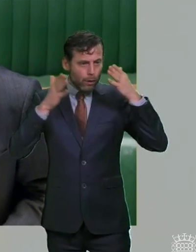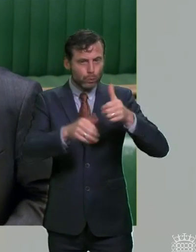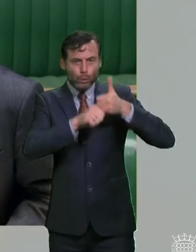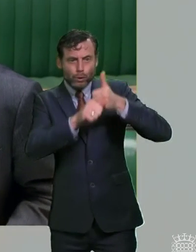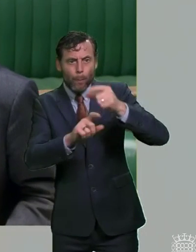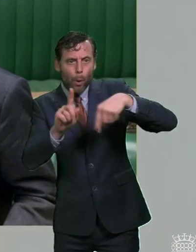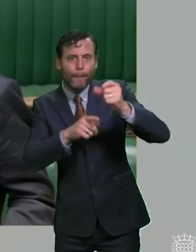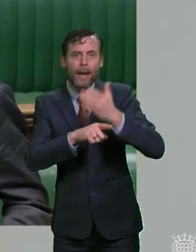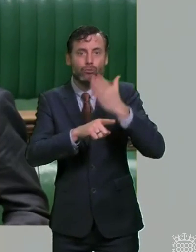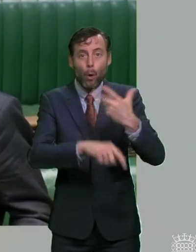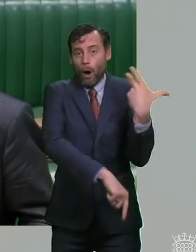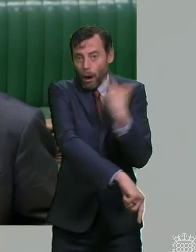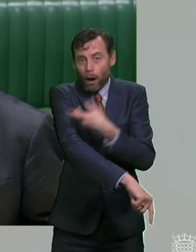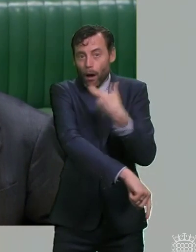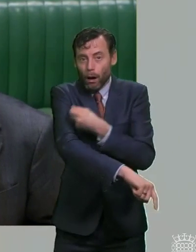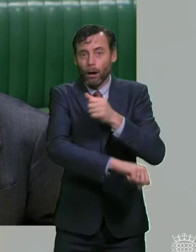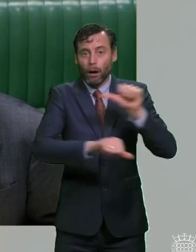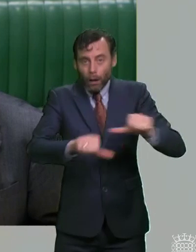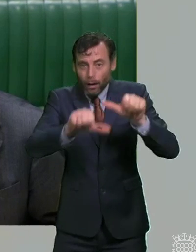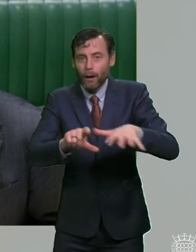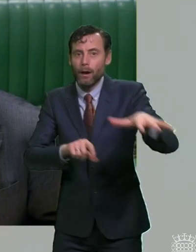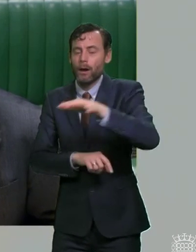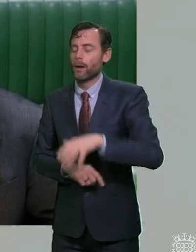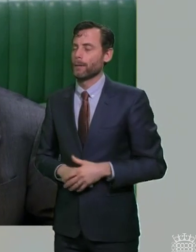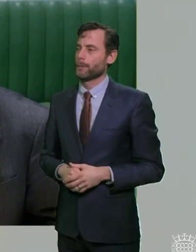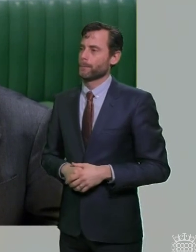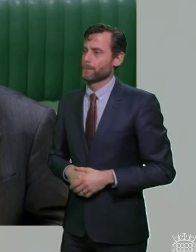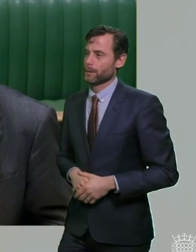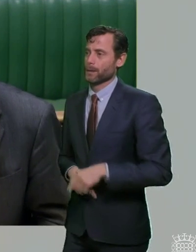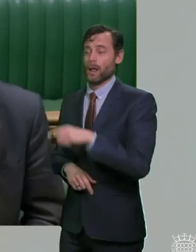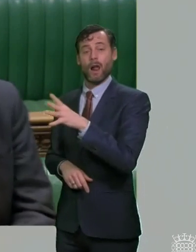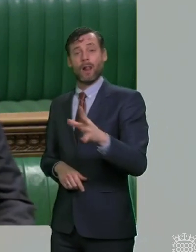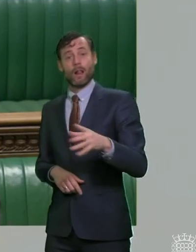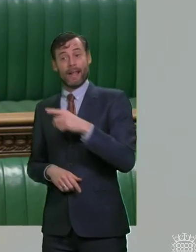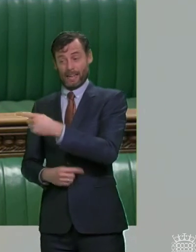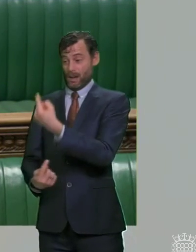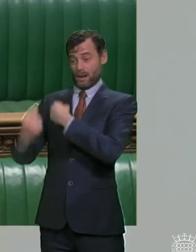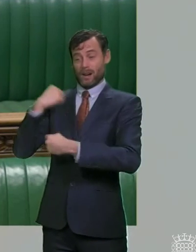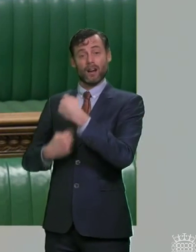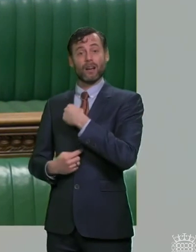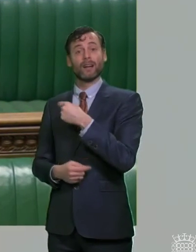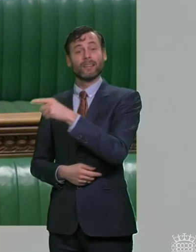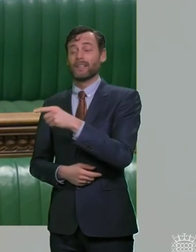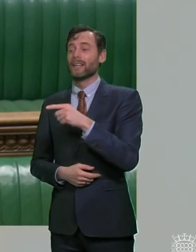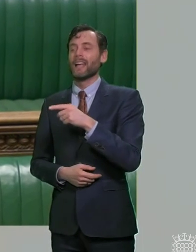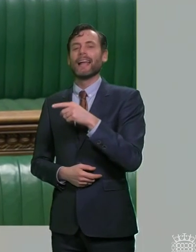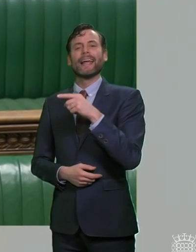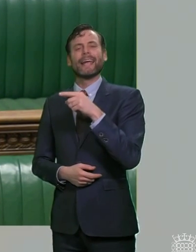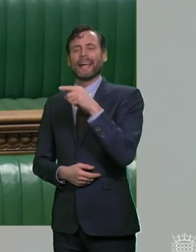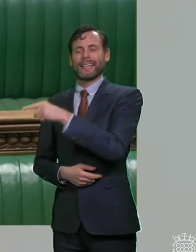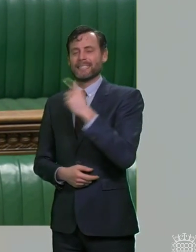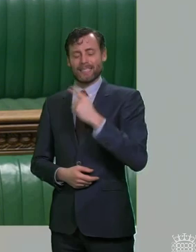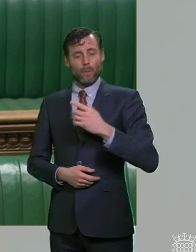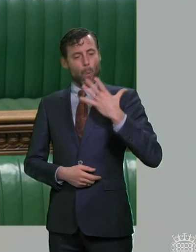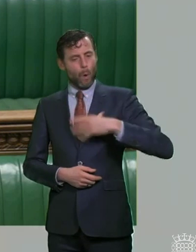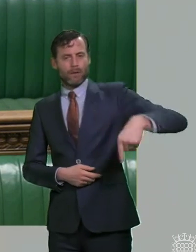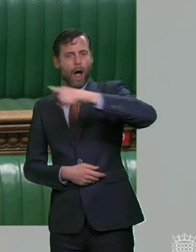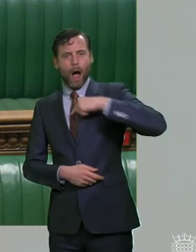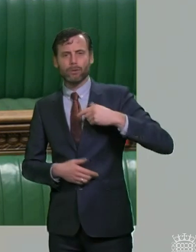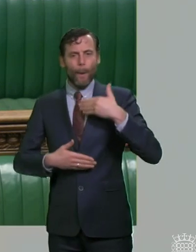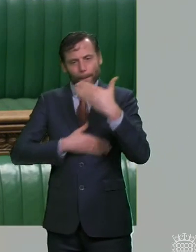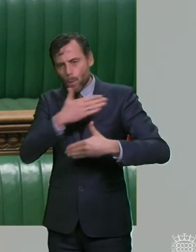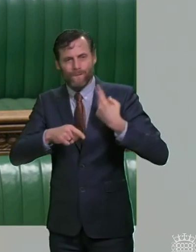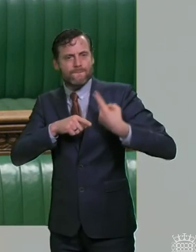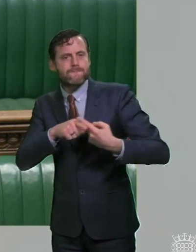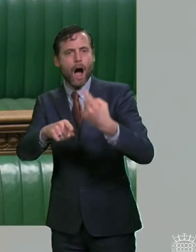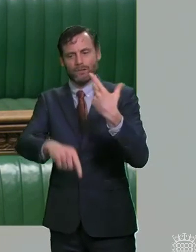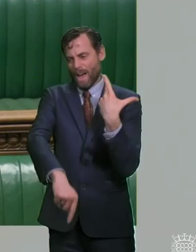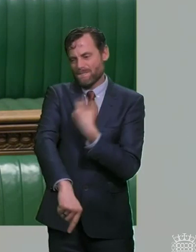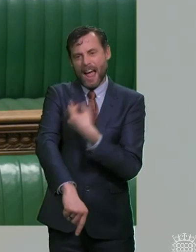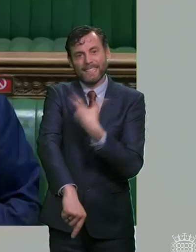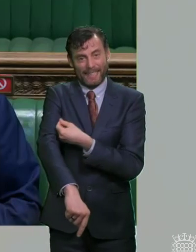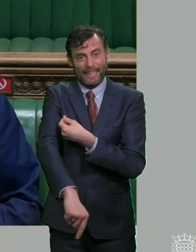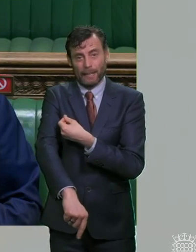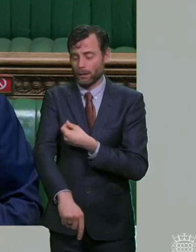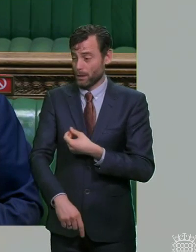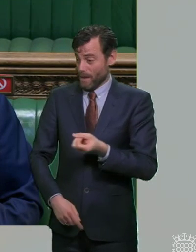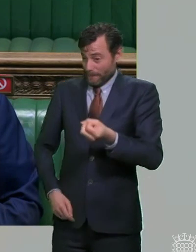He calls for us to go faster with rolling out vaccines, when he would have stayed in the European Medicines Agency, which would have made that roll-out impossible.